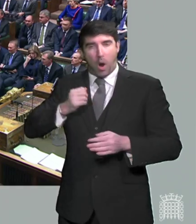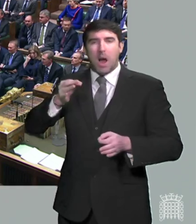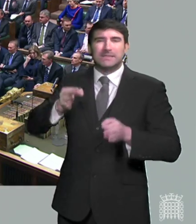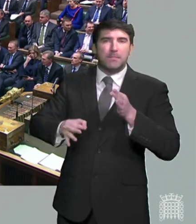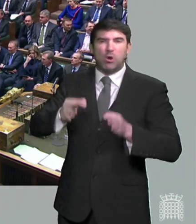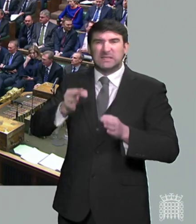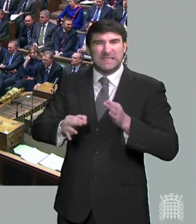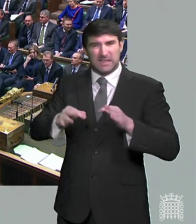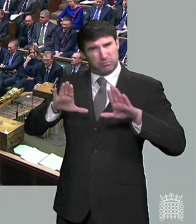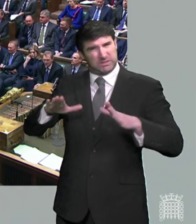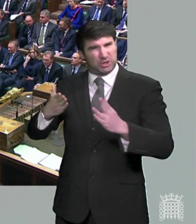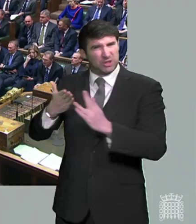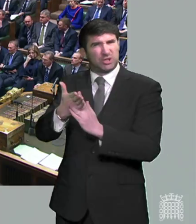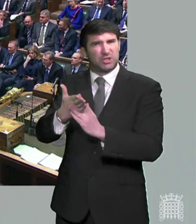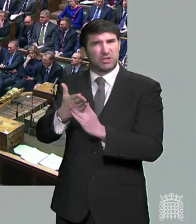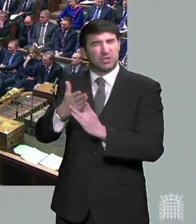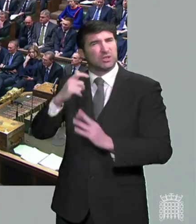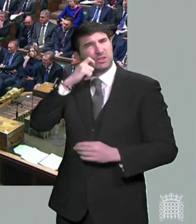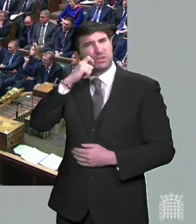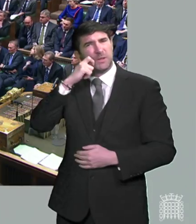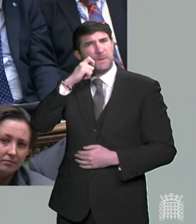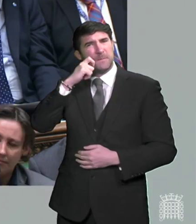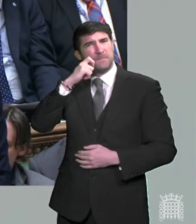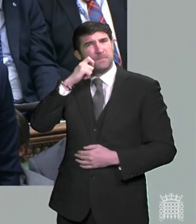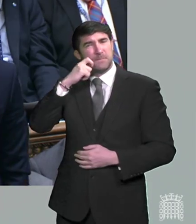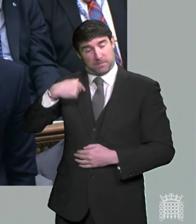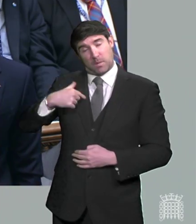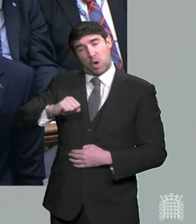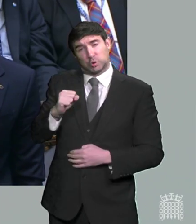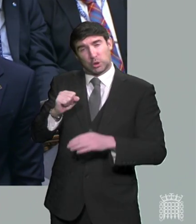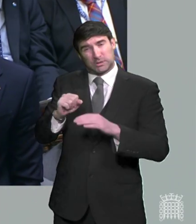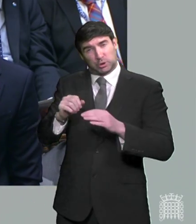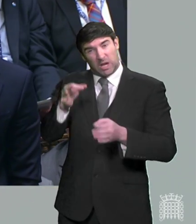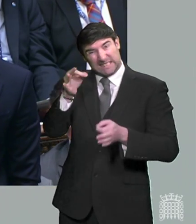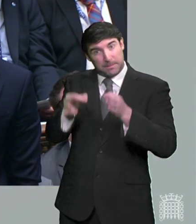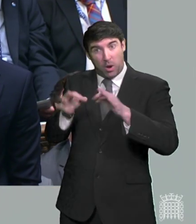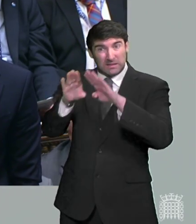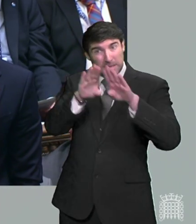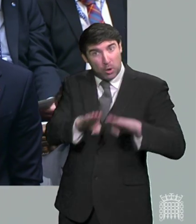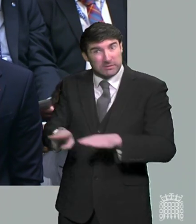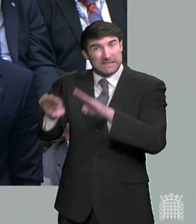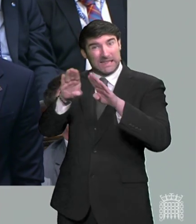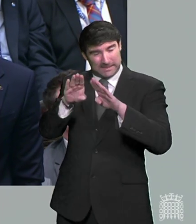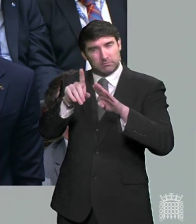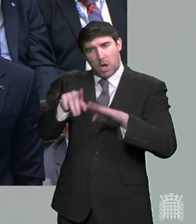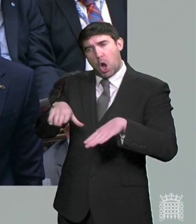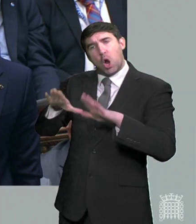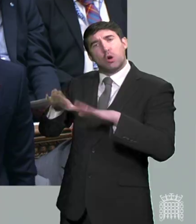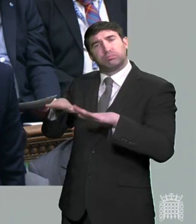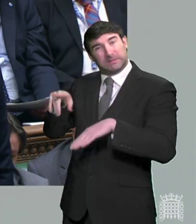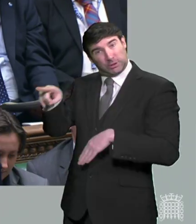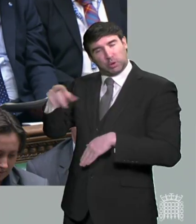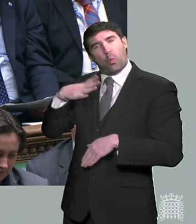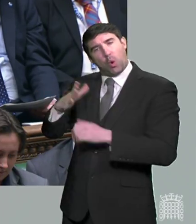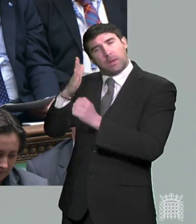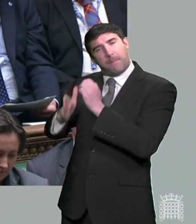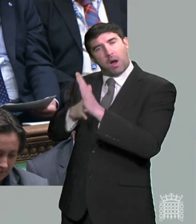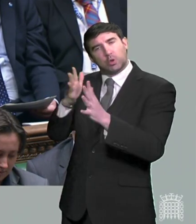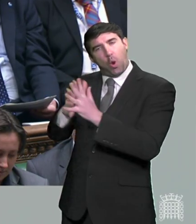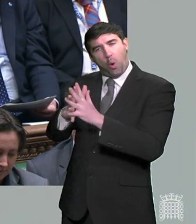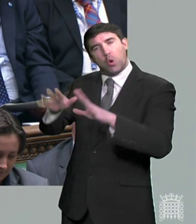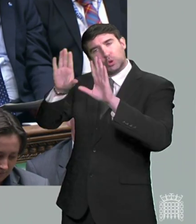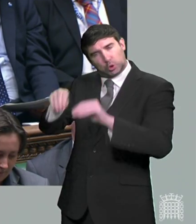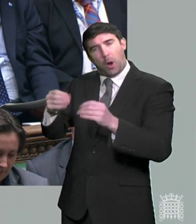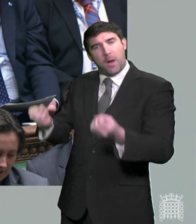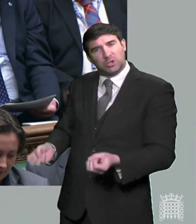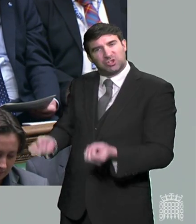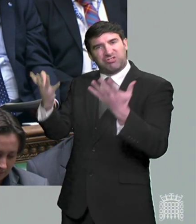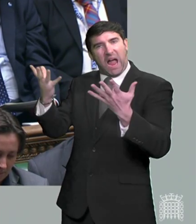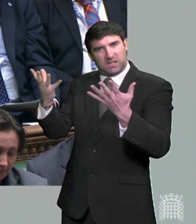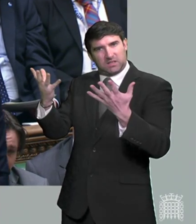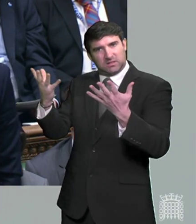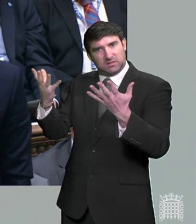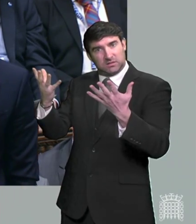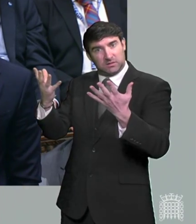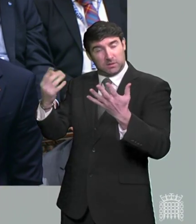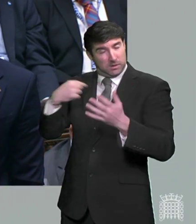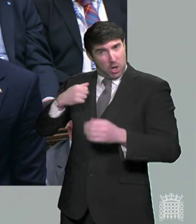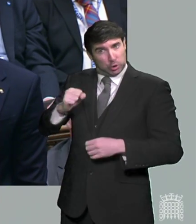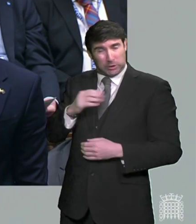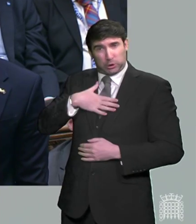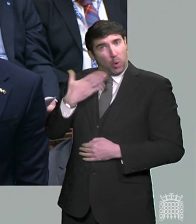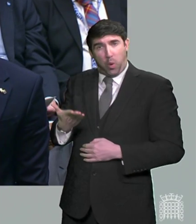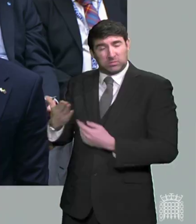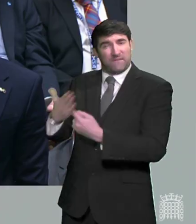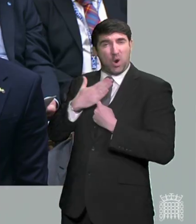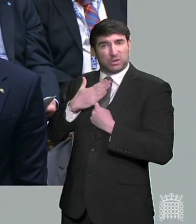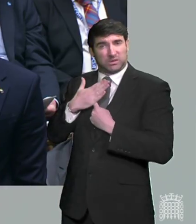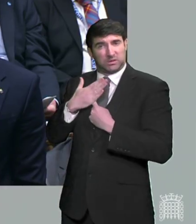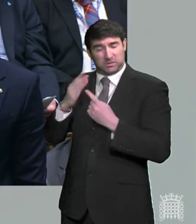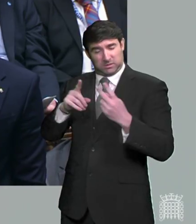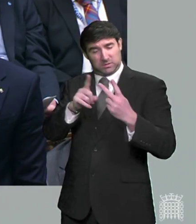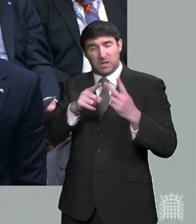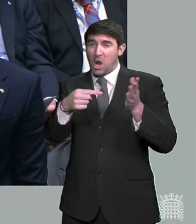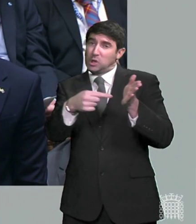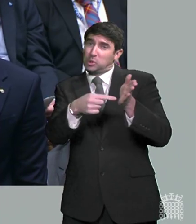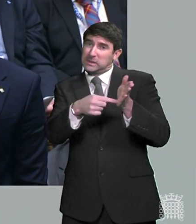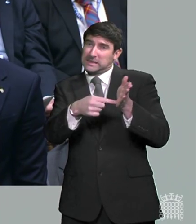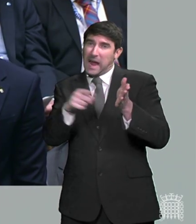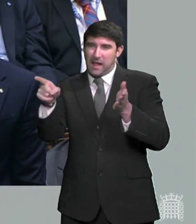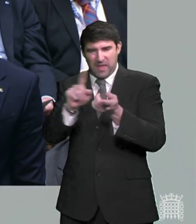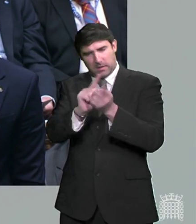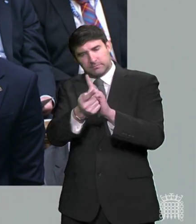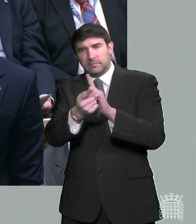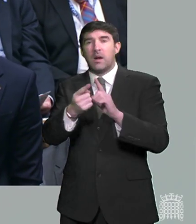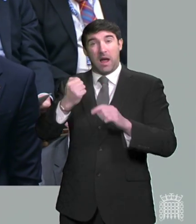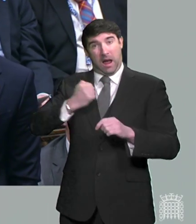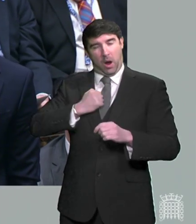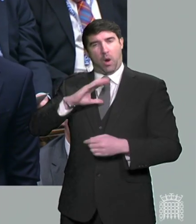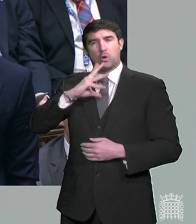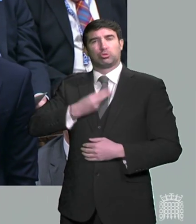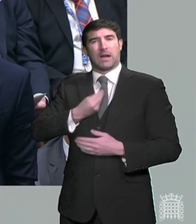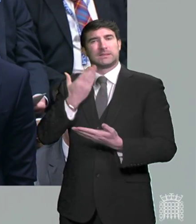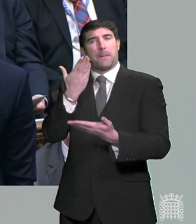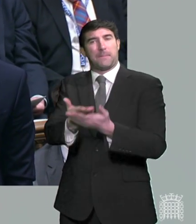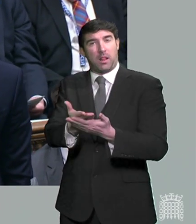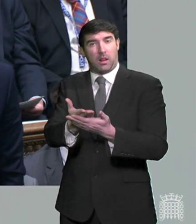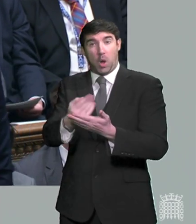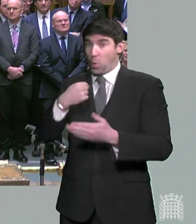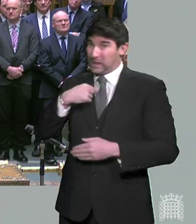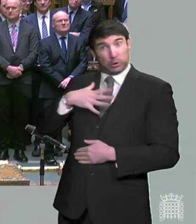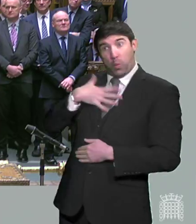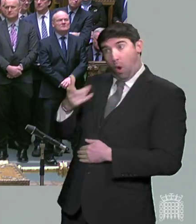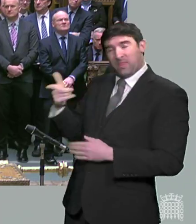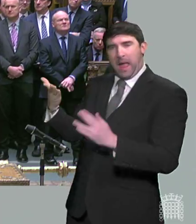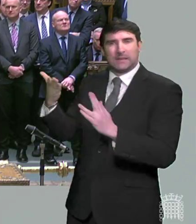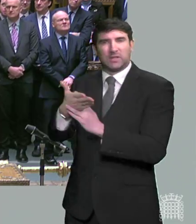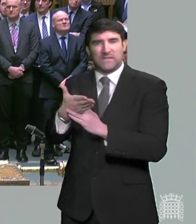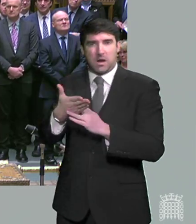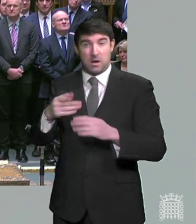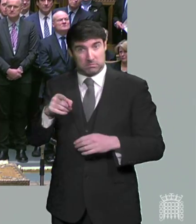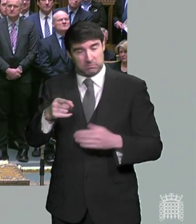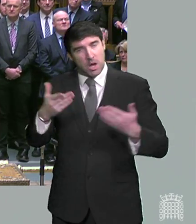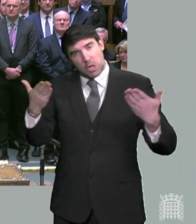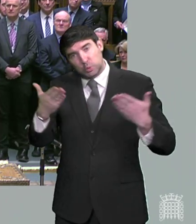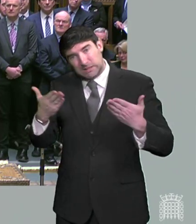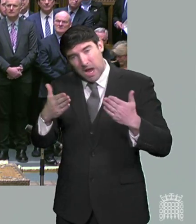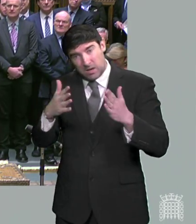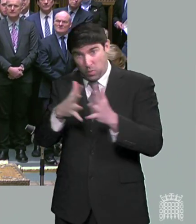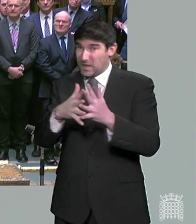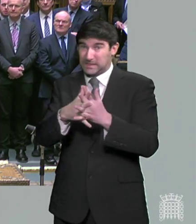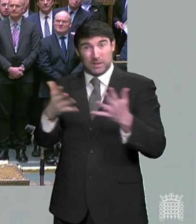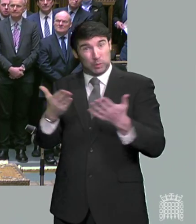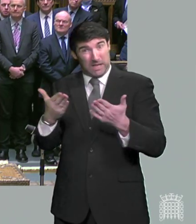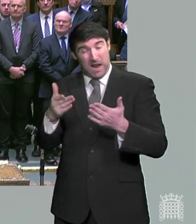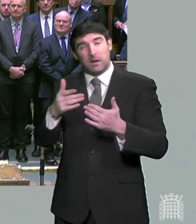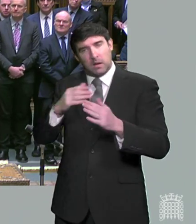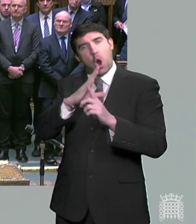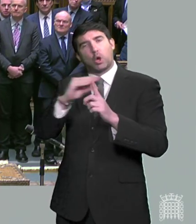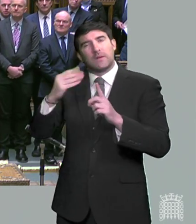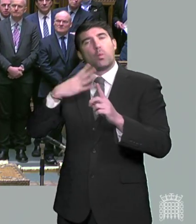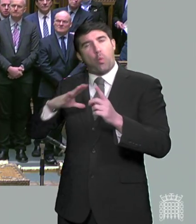On that issue of democracy, let us reflect, because on Monday the UK Government introduced legislation to ban the right to strike, against the express wishes of the Scottish Government; on Tuesday, they introduced legislation to overturn the GRR Bill, against the express wishes of the Scottish Government; and this evening they will seek to put in place legislation that